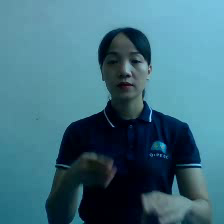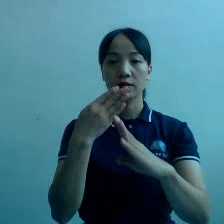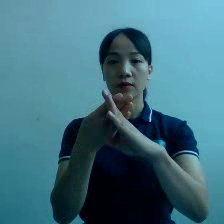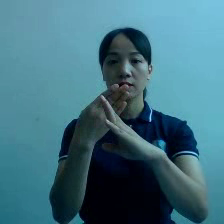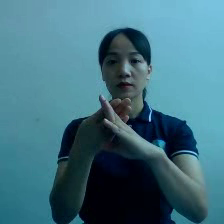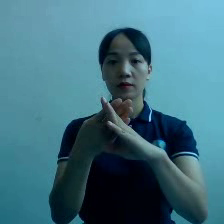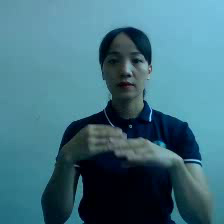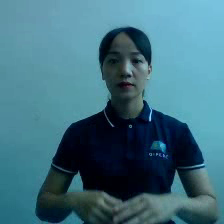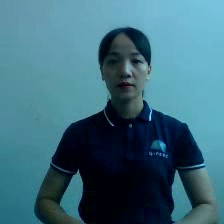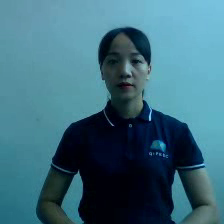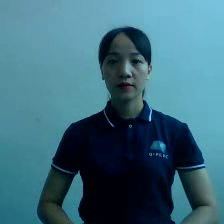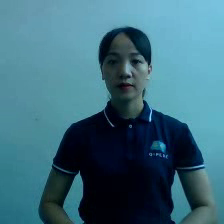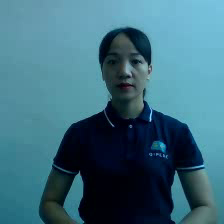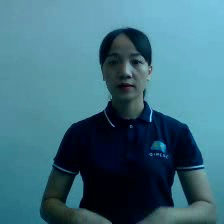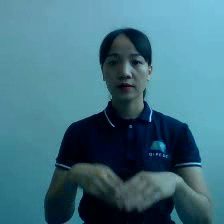Trường học